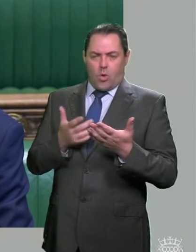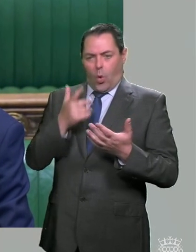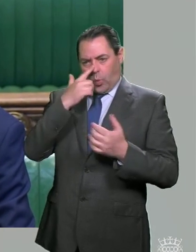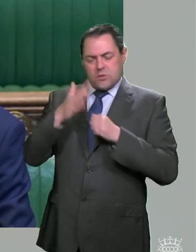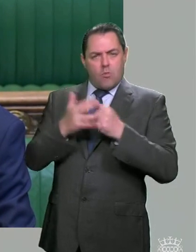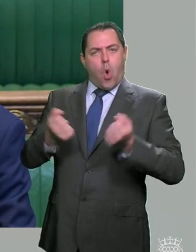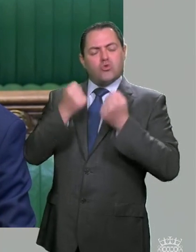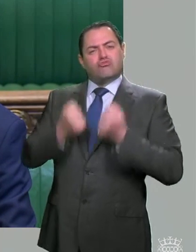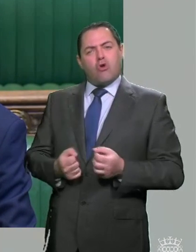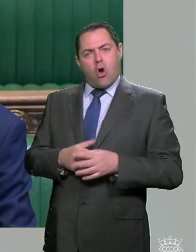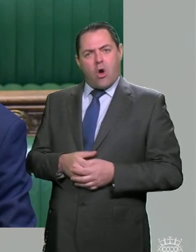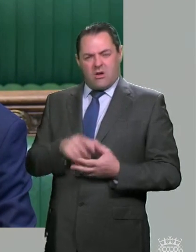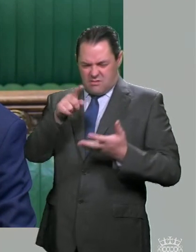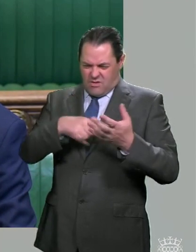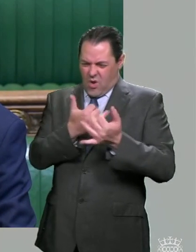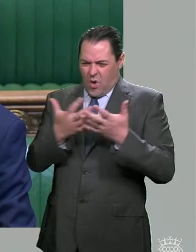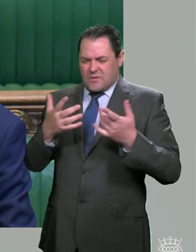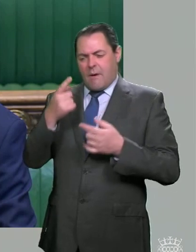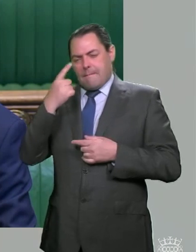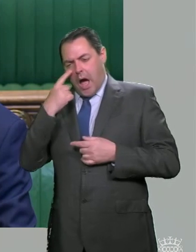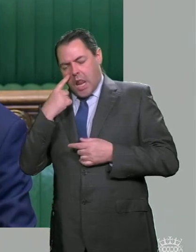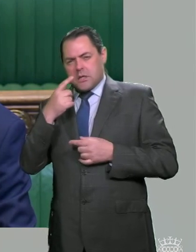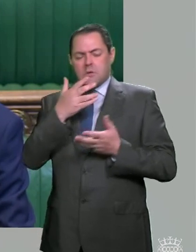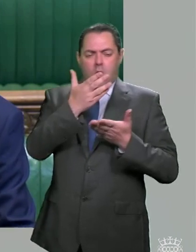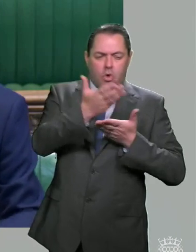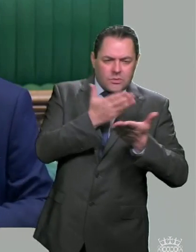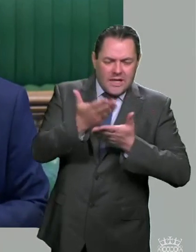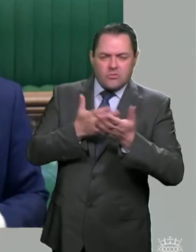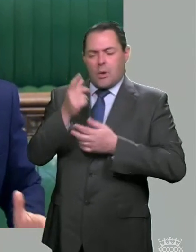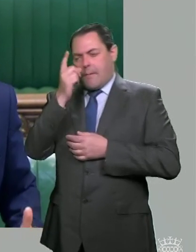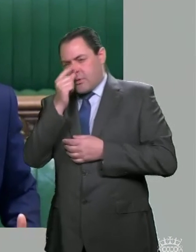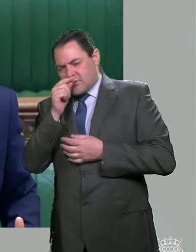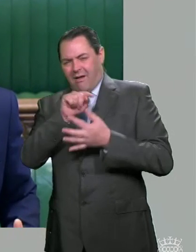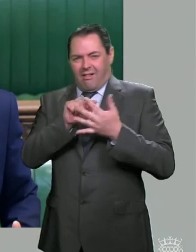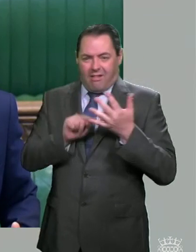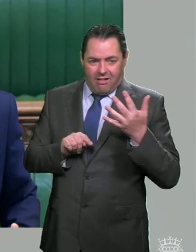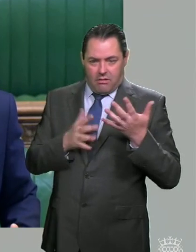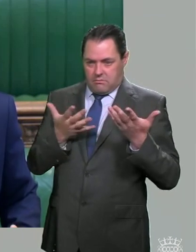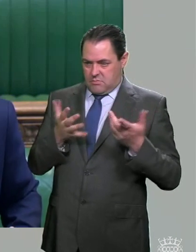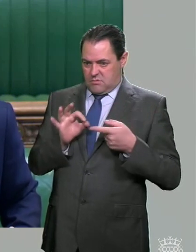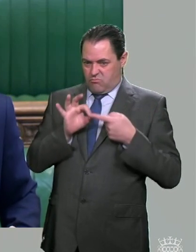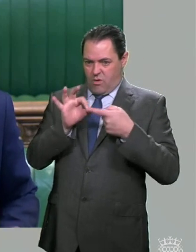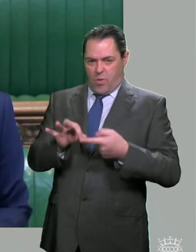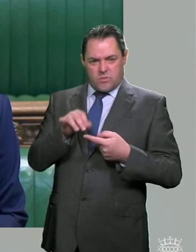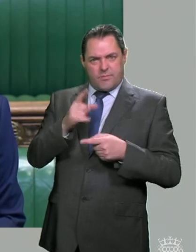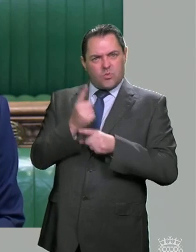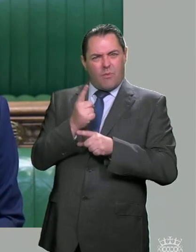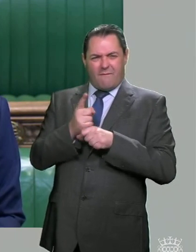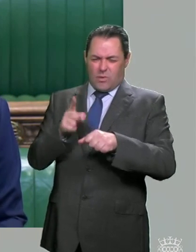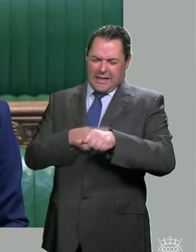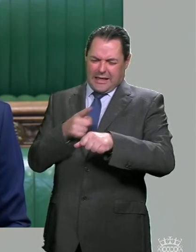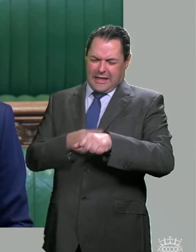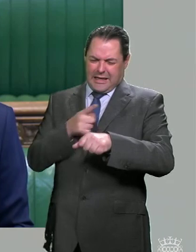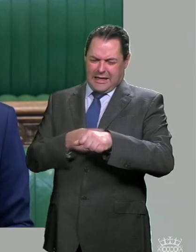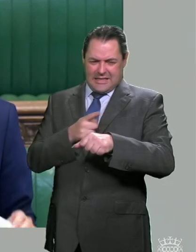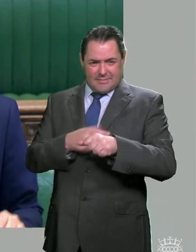That review is littered with pilots and consultations on proposals that have literally been discussed for years and years.